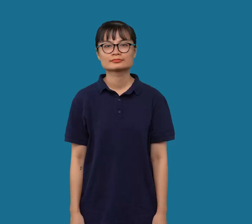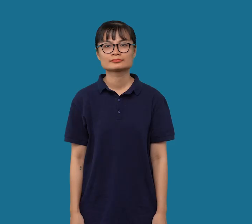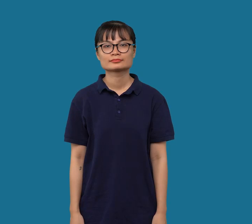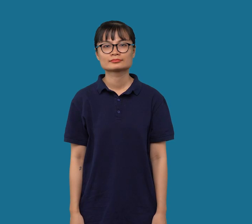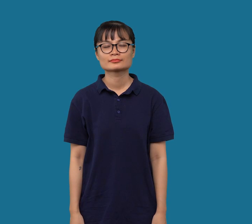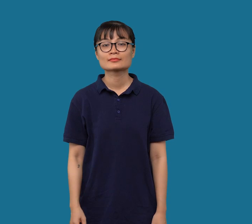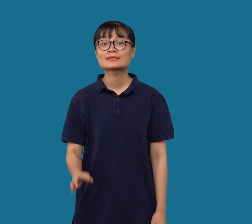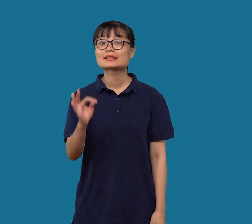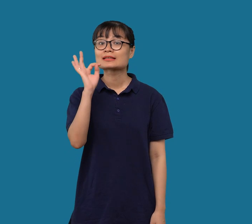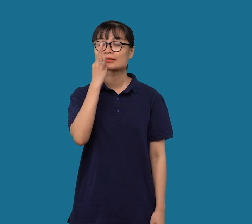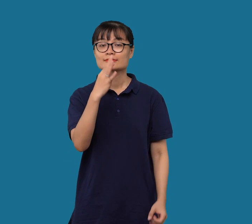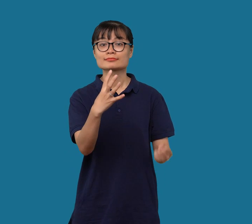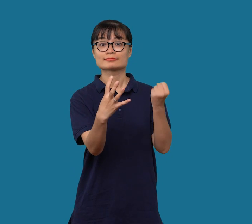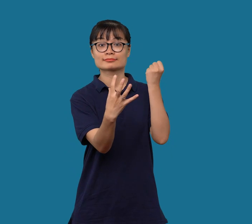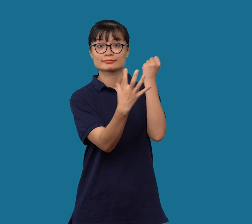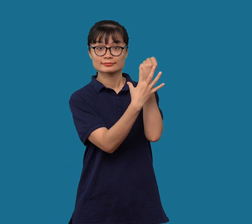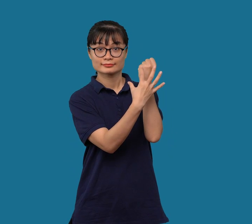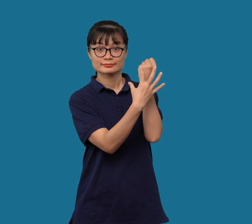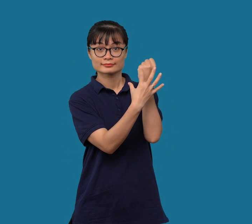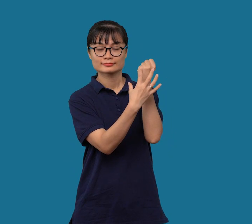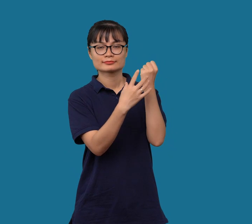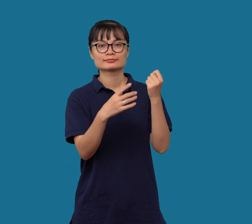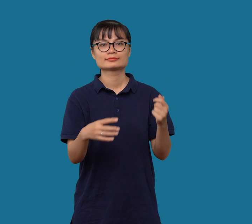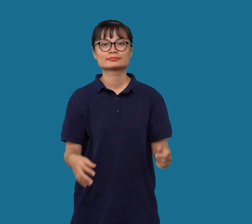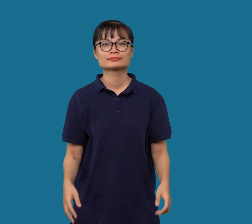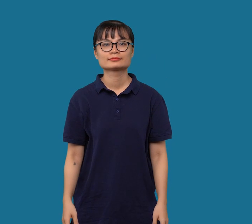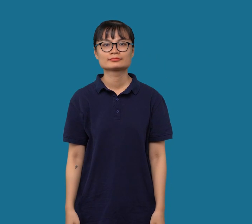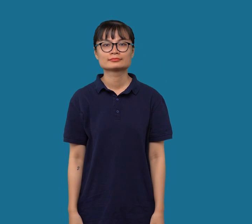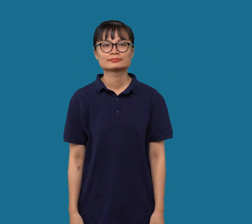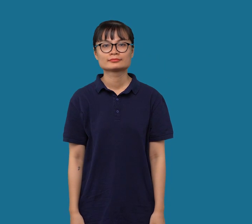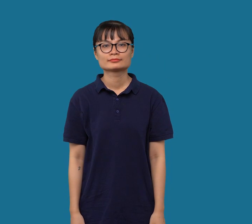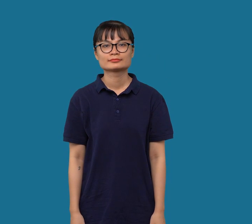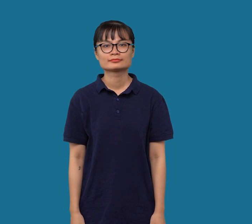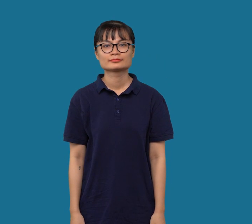Tết Dương